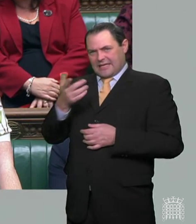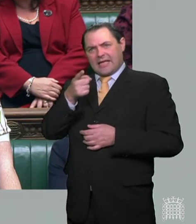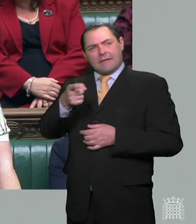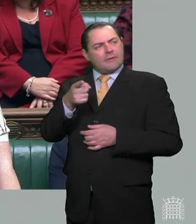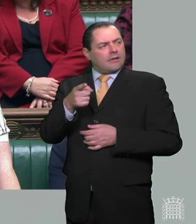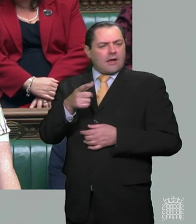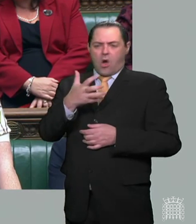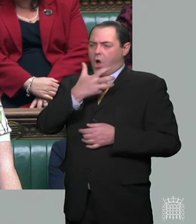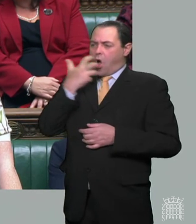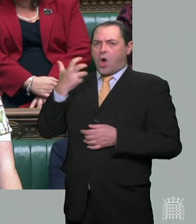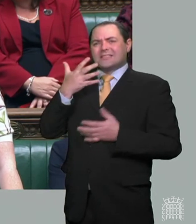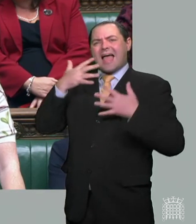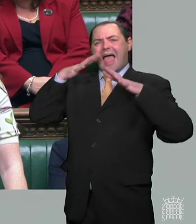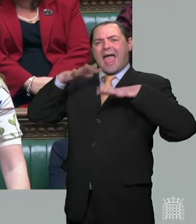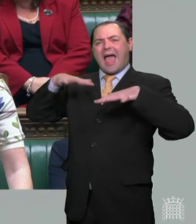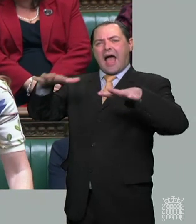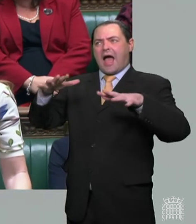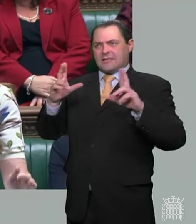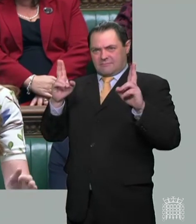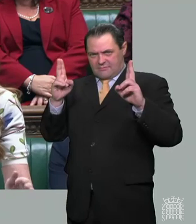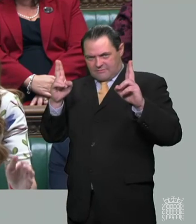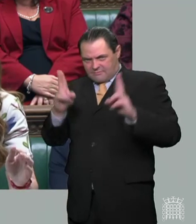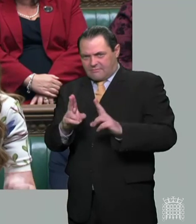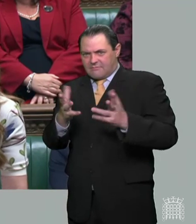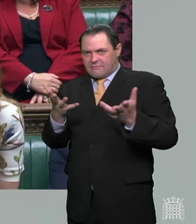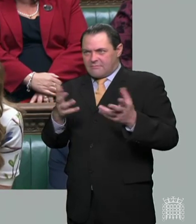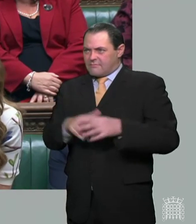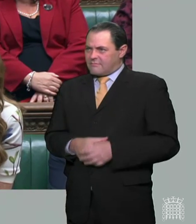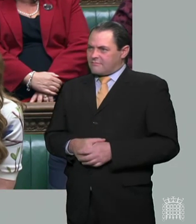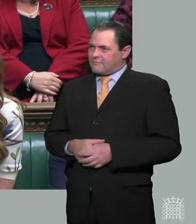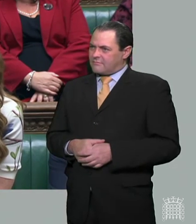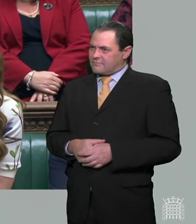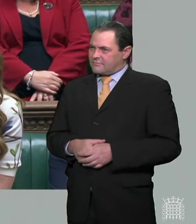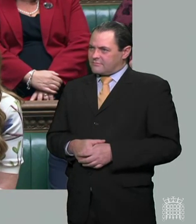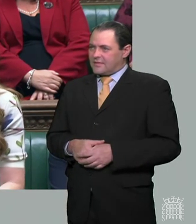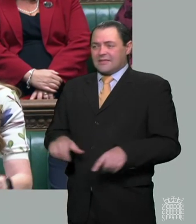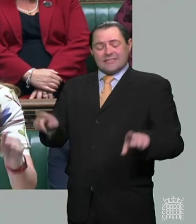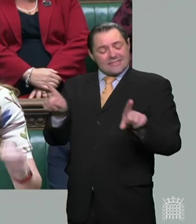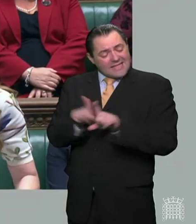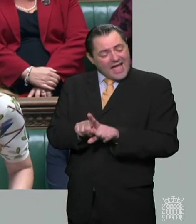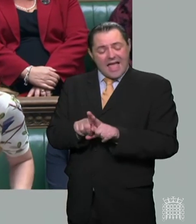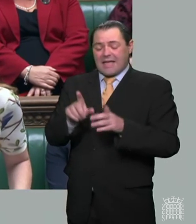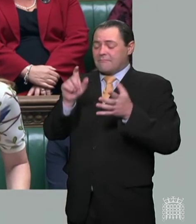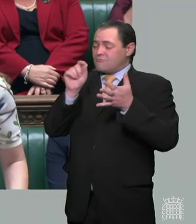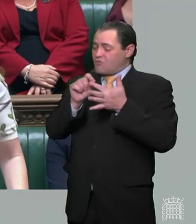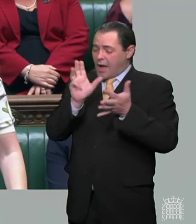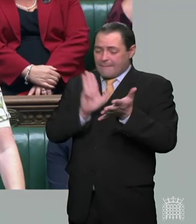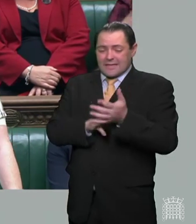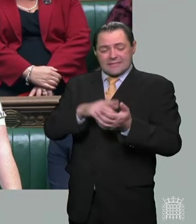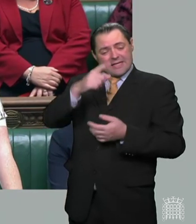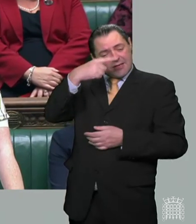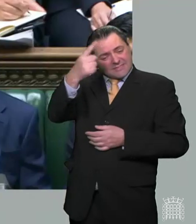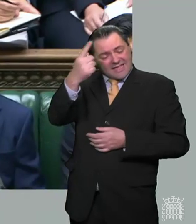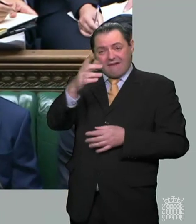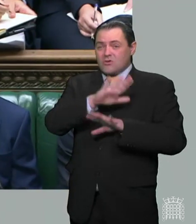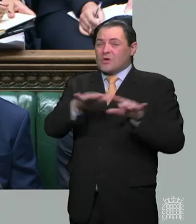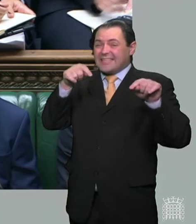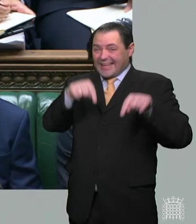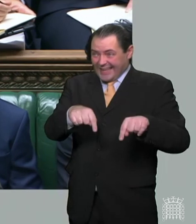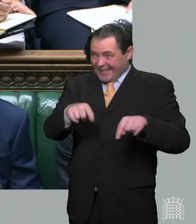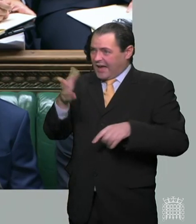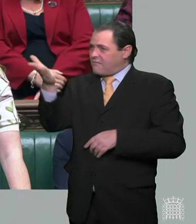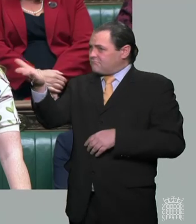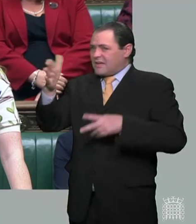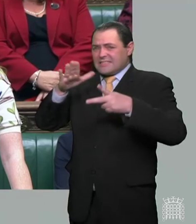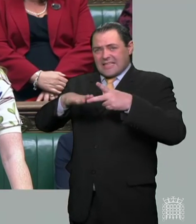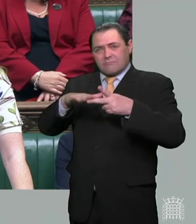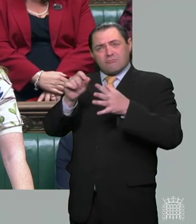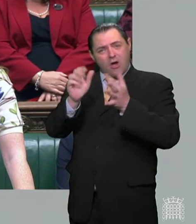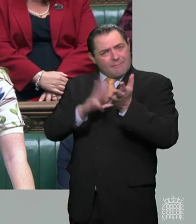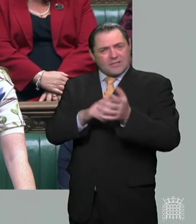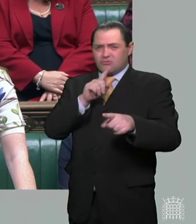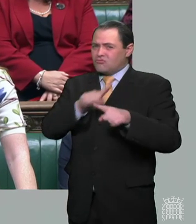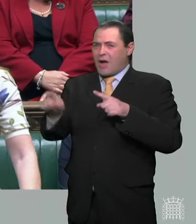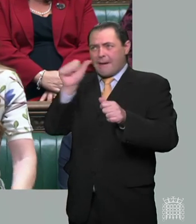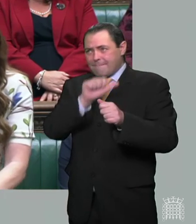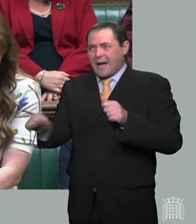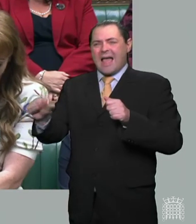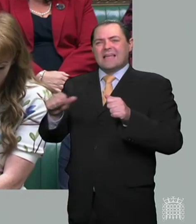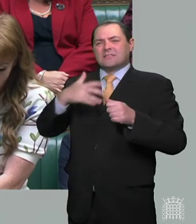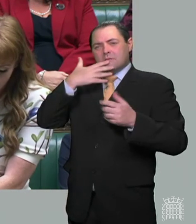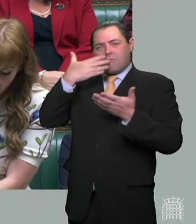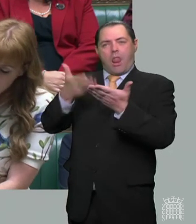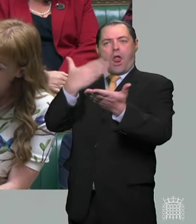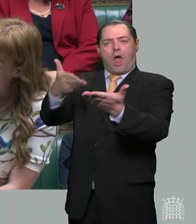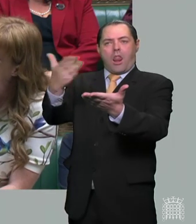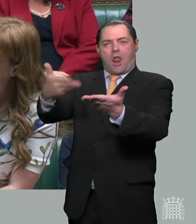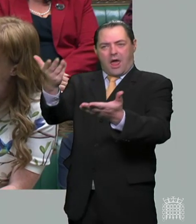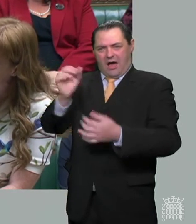I notice that we have a shortage of hot air this week, but although the Prime Minister is not here, the Deputy Prime Minister is doing his best to shore up supplies.